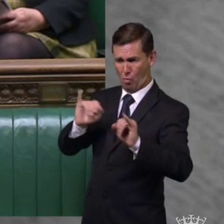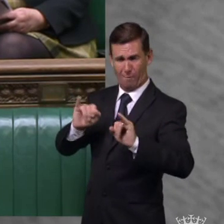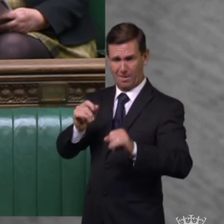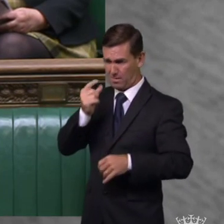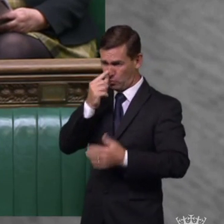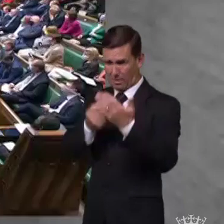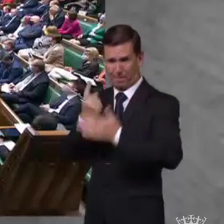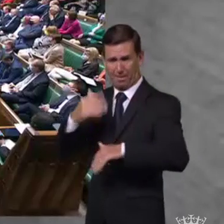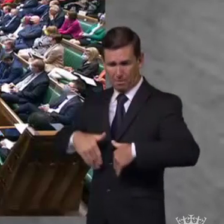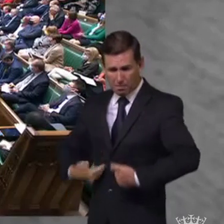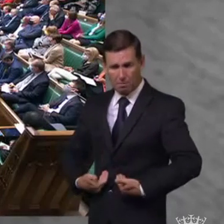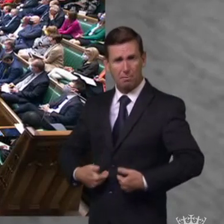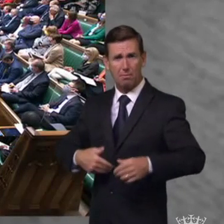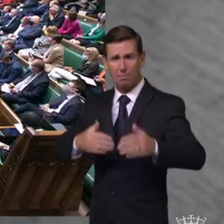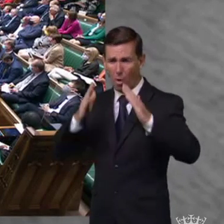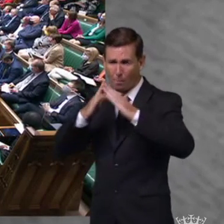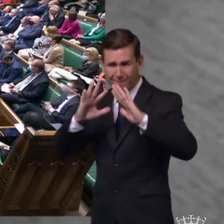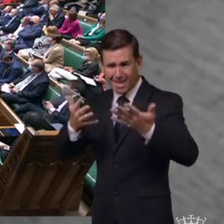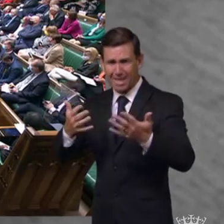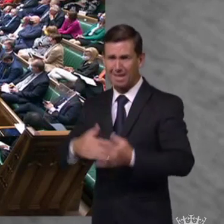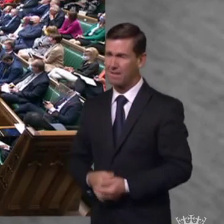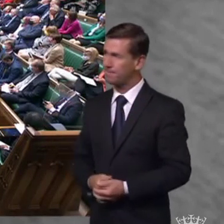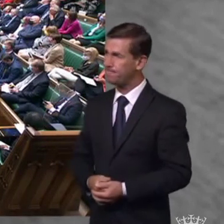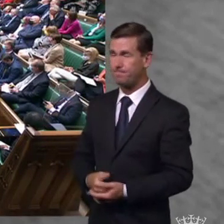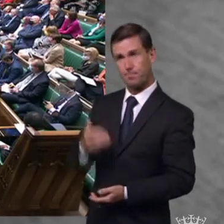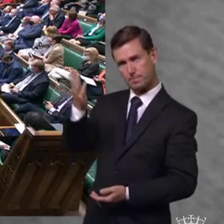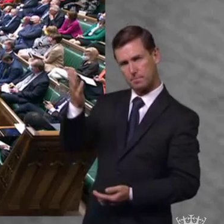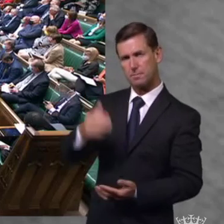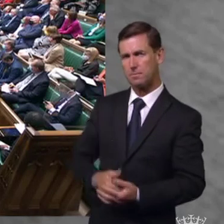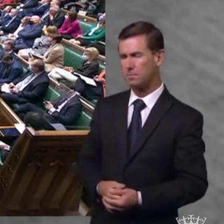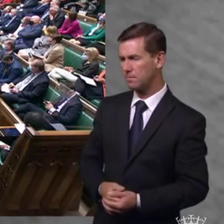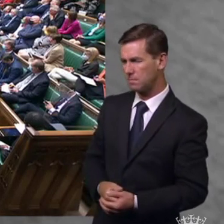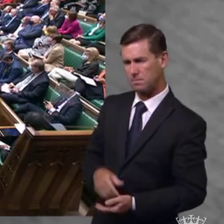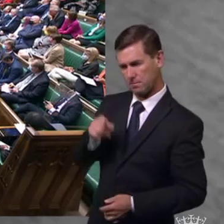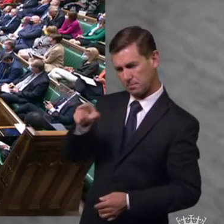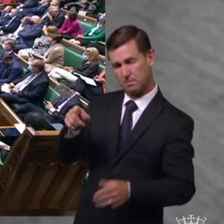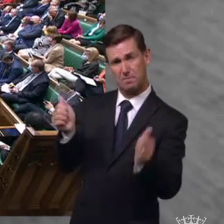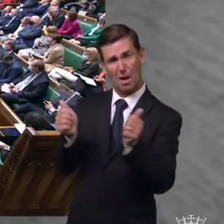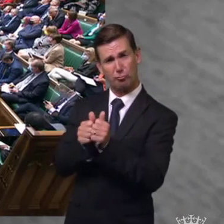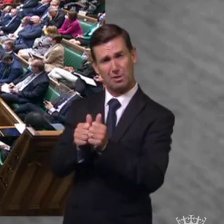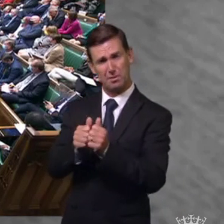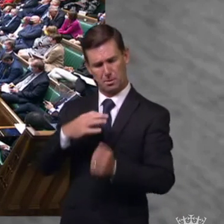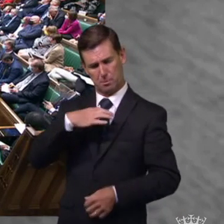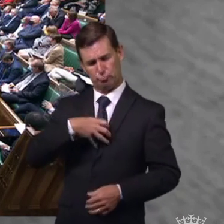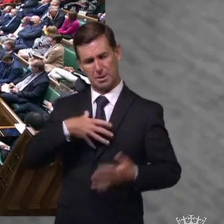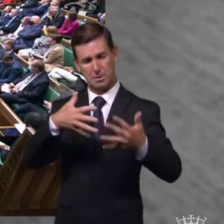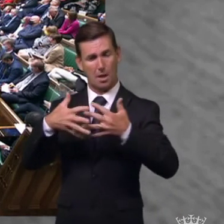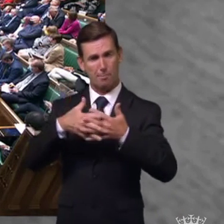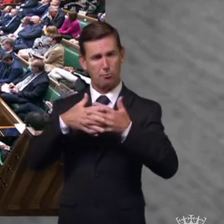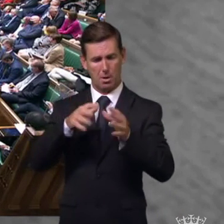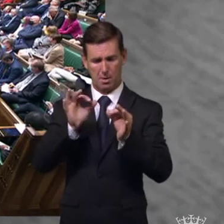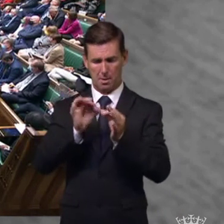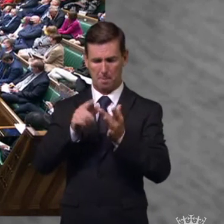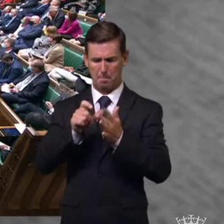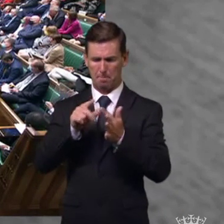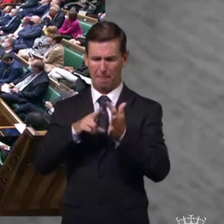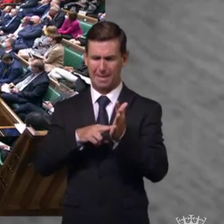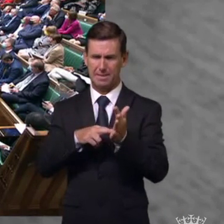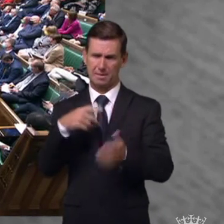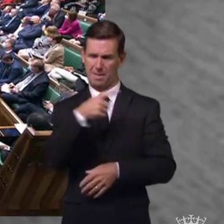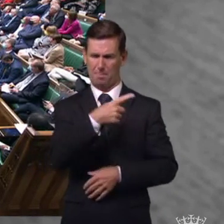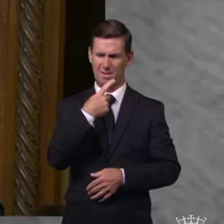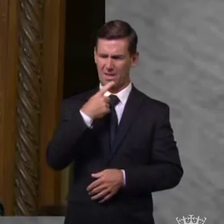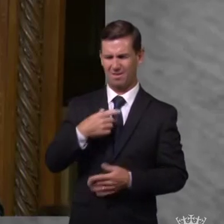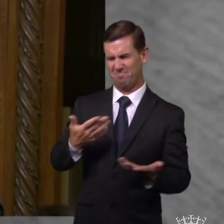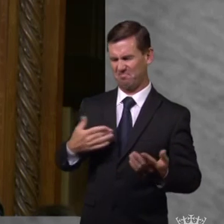For all the reasons that the right honourable and learned Gentleman mentioned, does he not agree that President Biden is actually wrong when he talks about American sacrifices in a civil war?